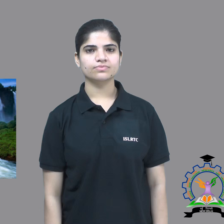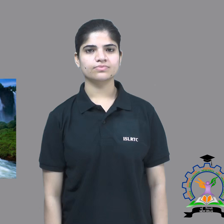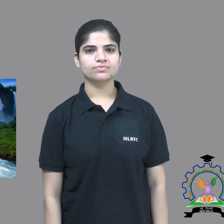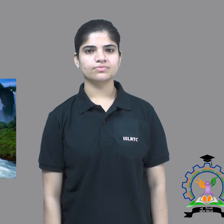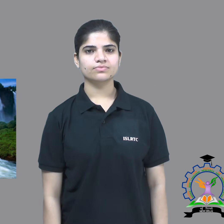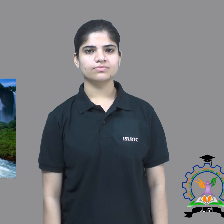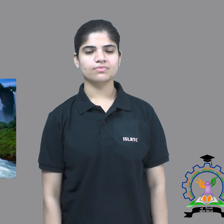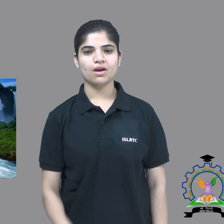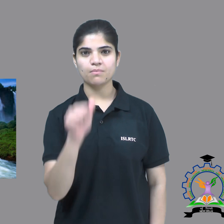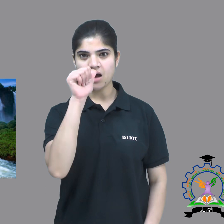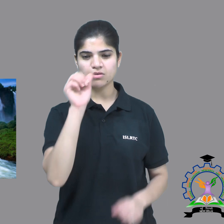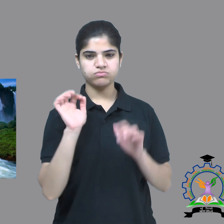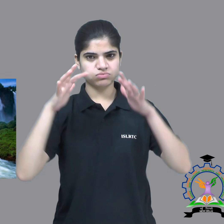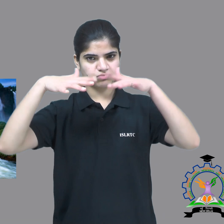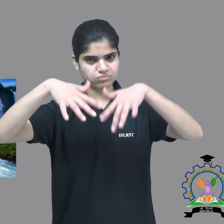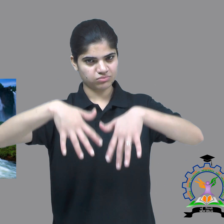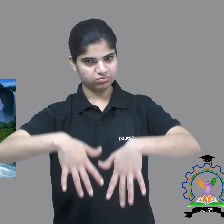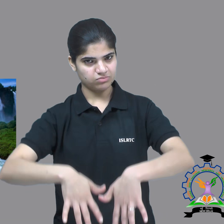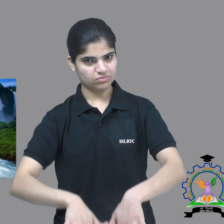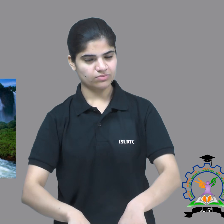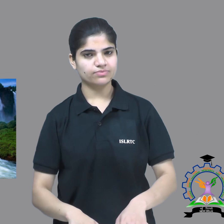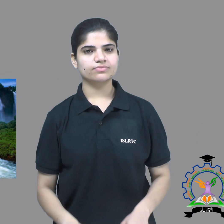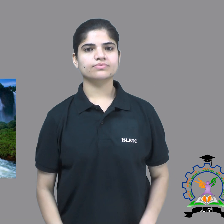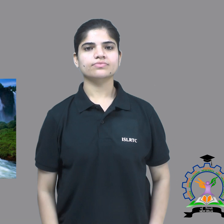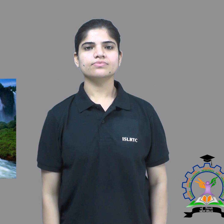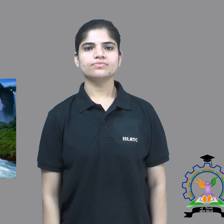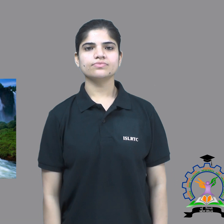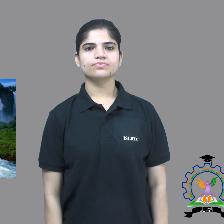Waterfall